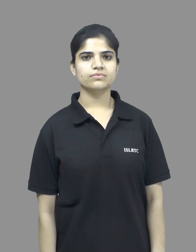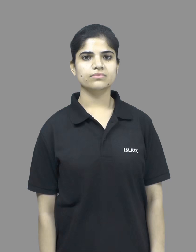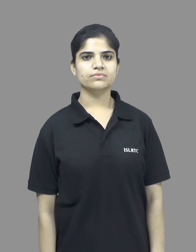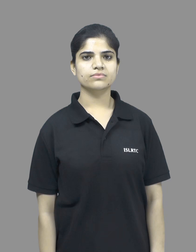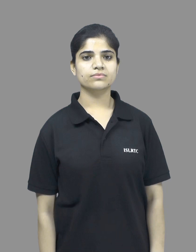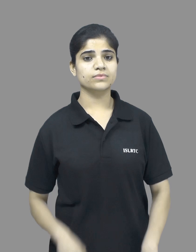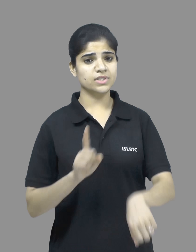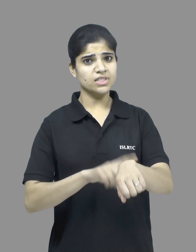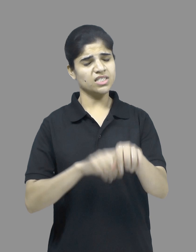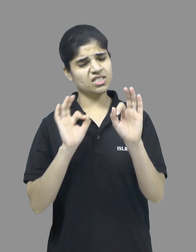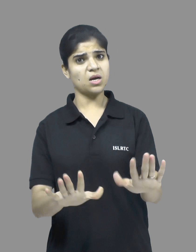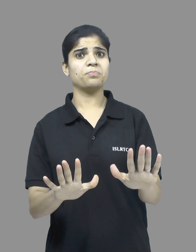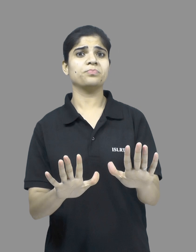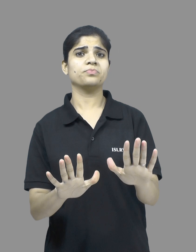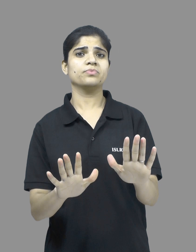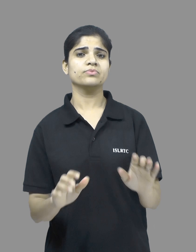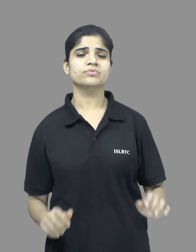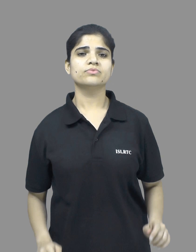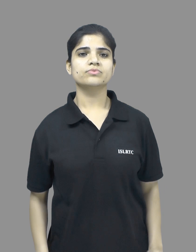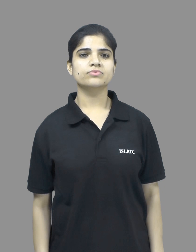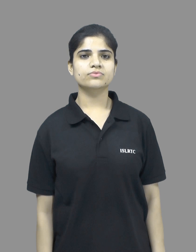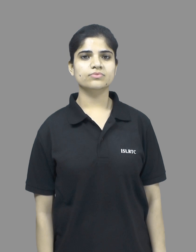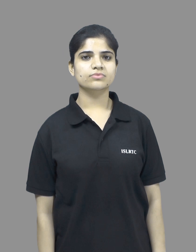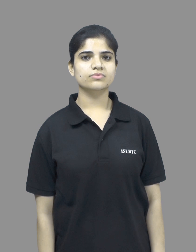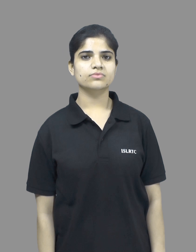Punctual on Time